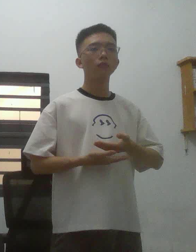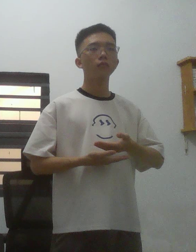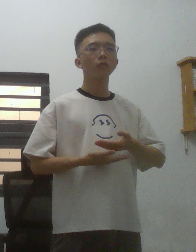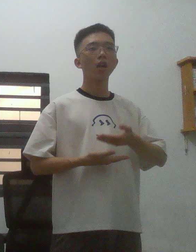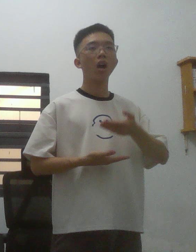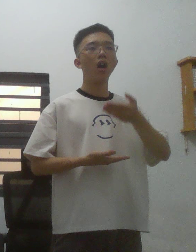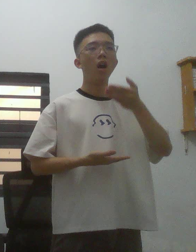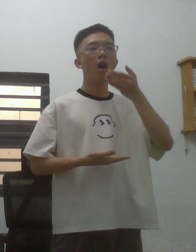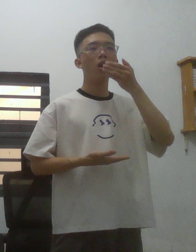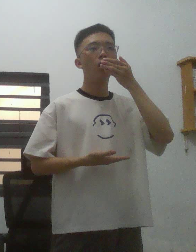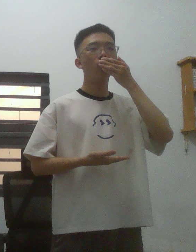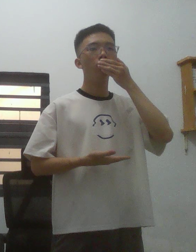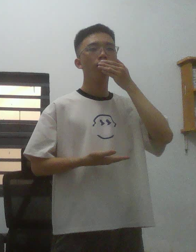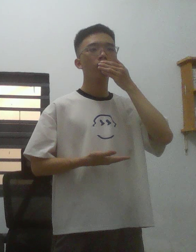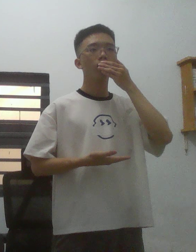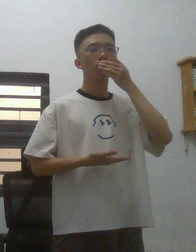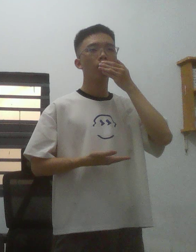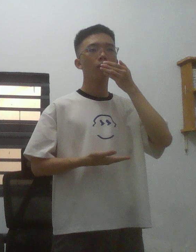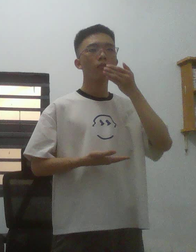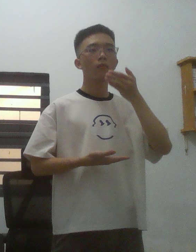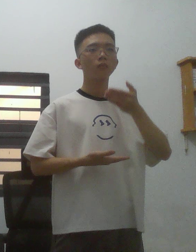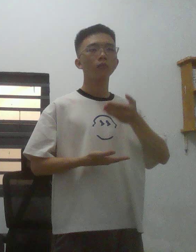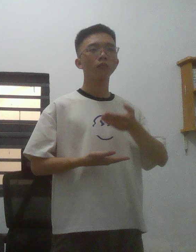sup